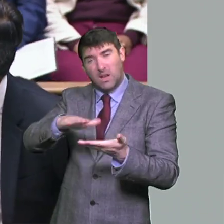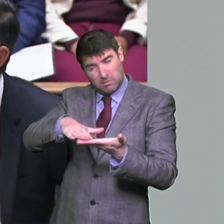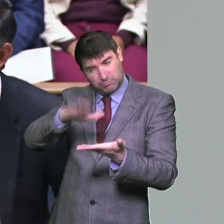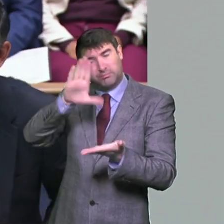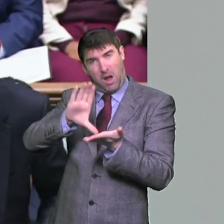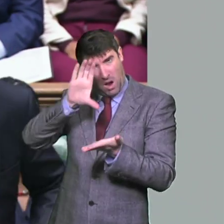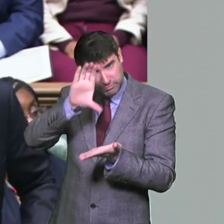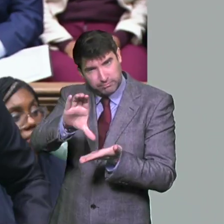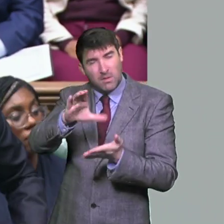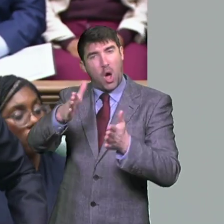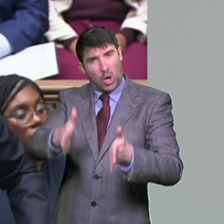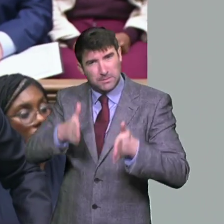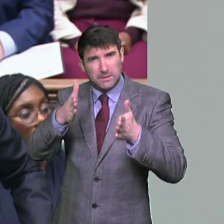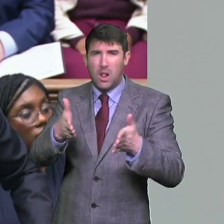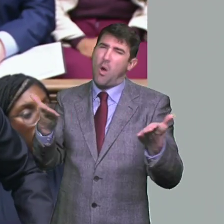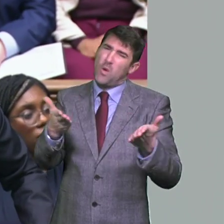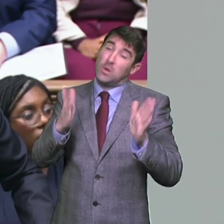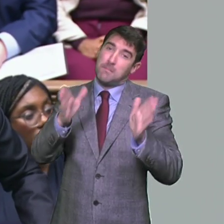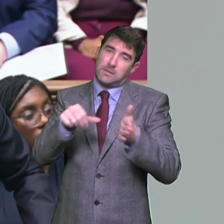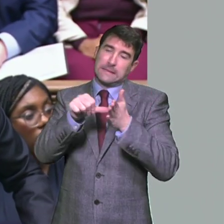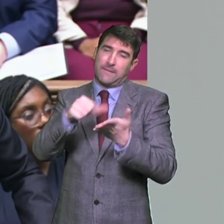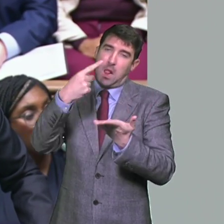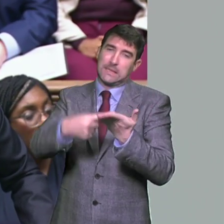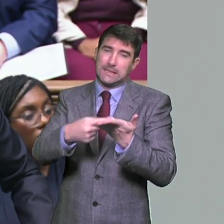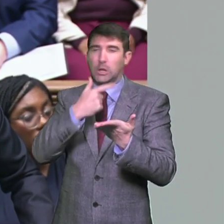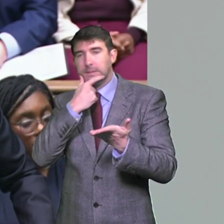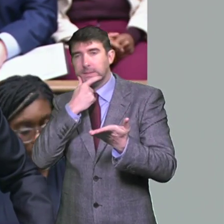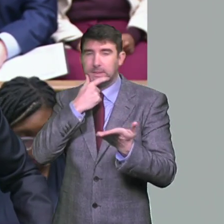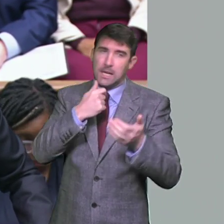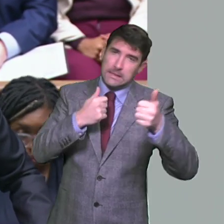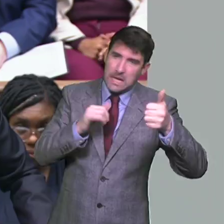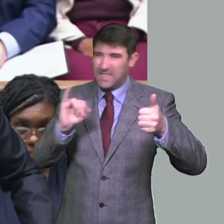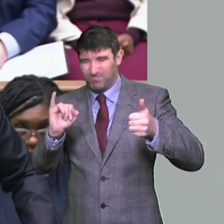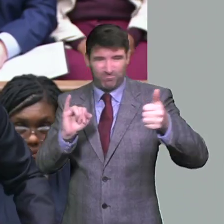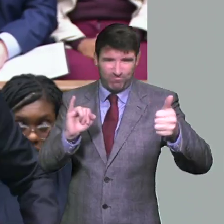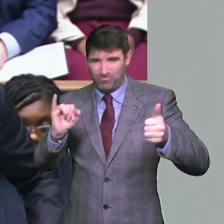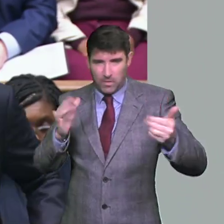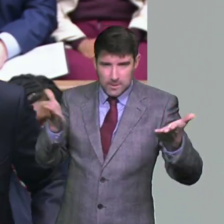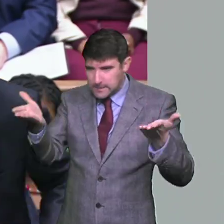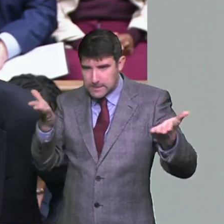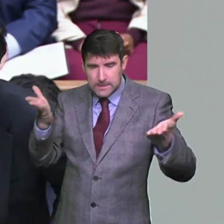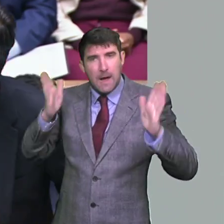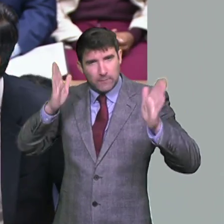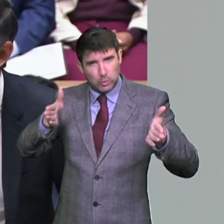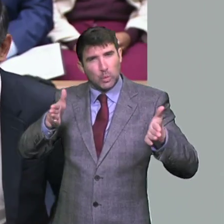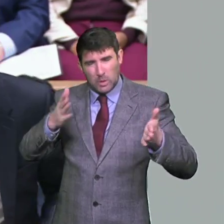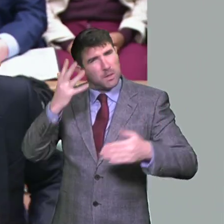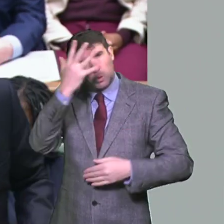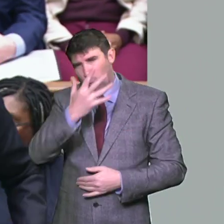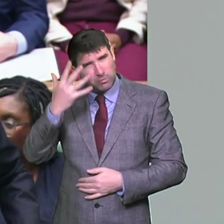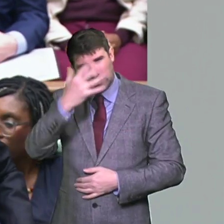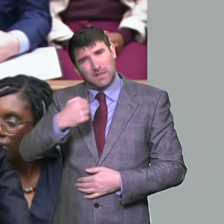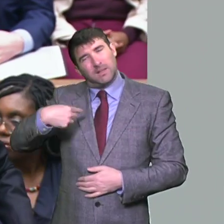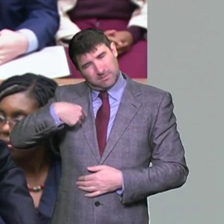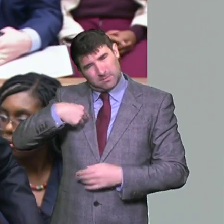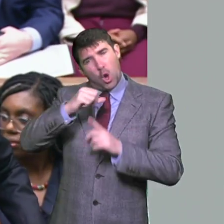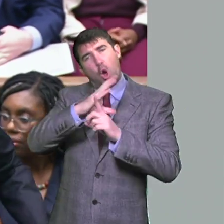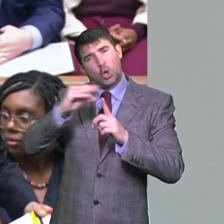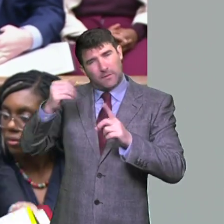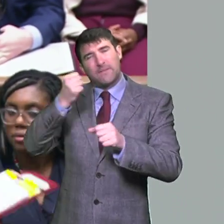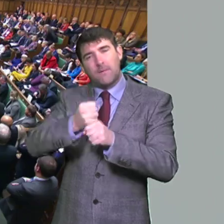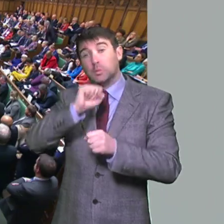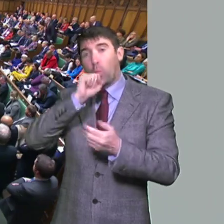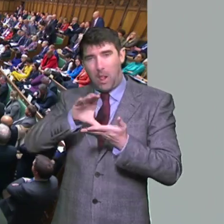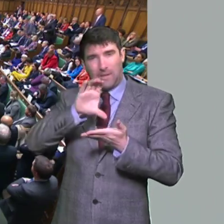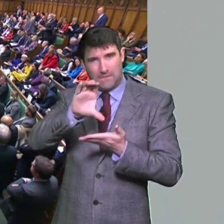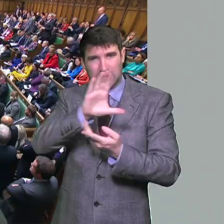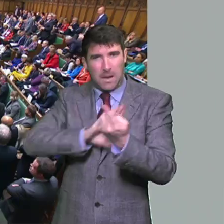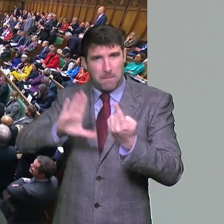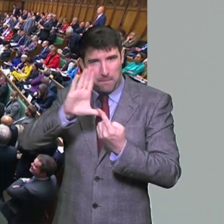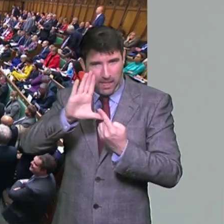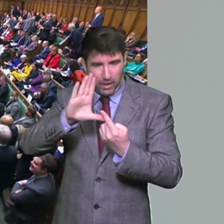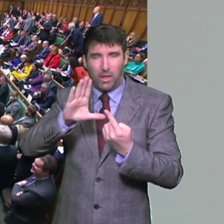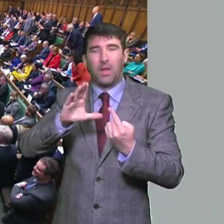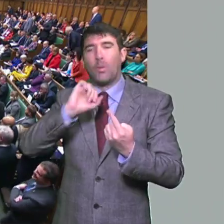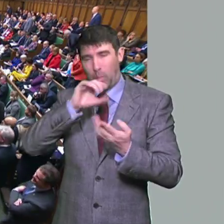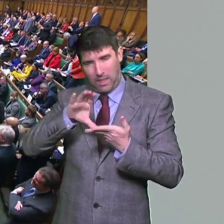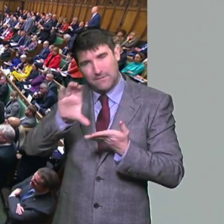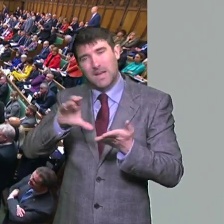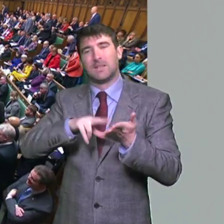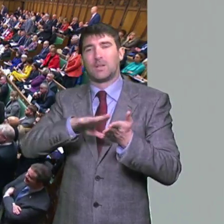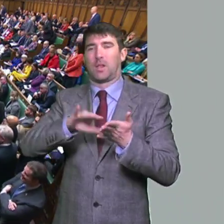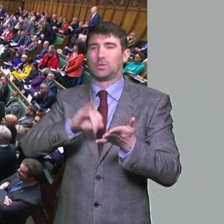Even though difficult decisions need to be made, I think the country can rest assured that we will continue to invest in our future productivity and, indeed, invest in our public services like the NHS.